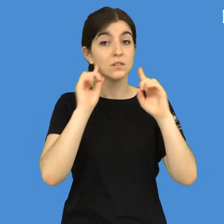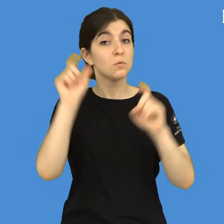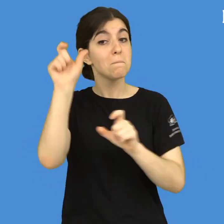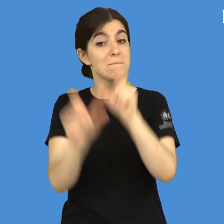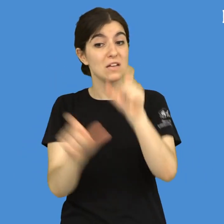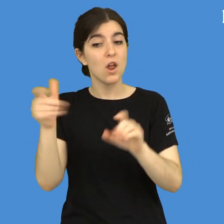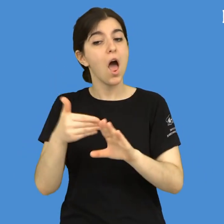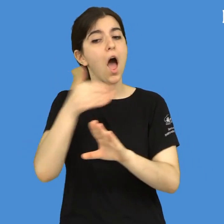persona